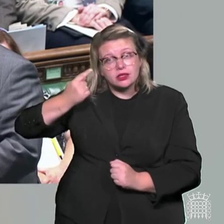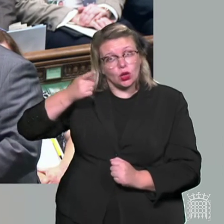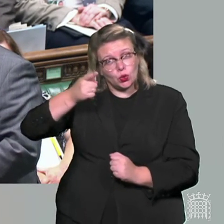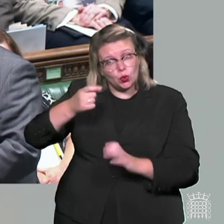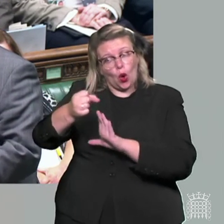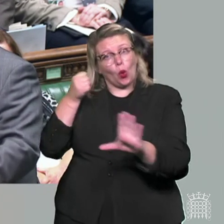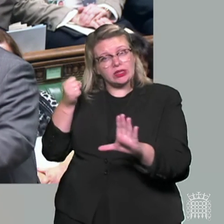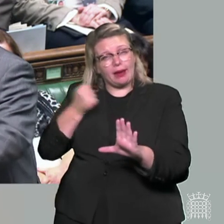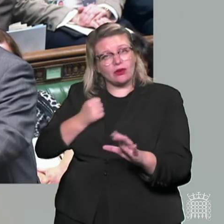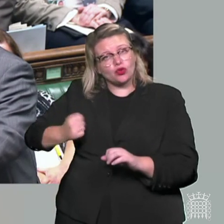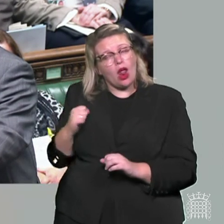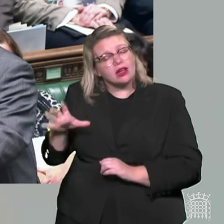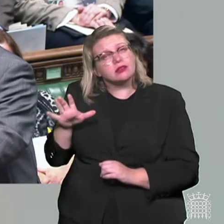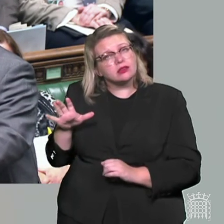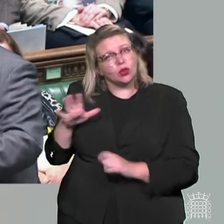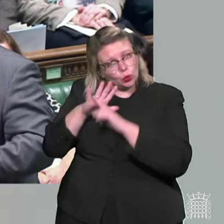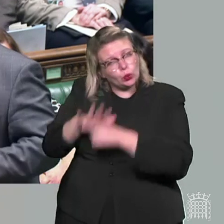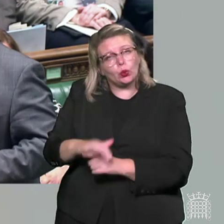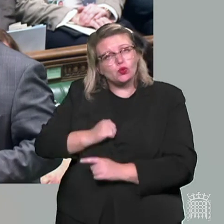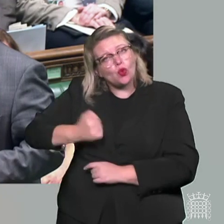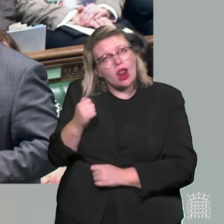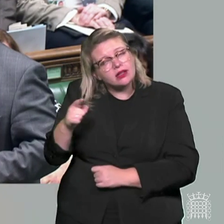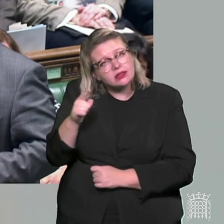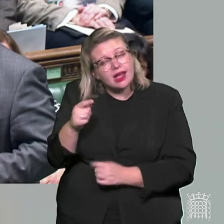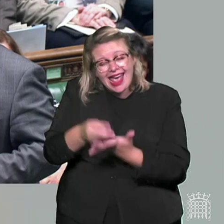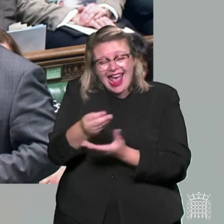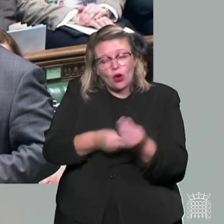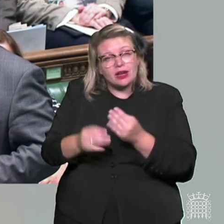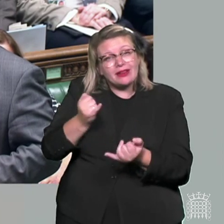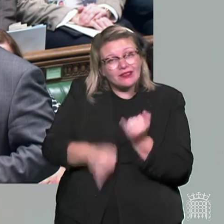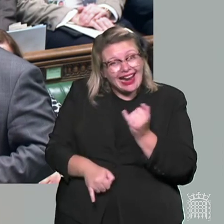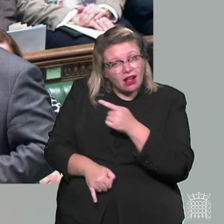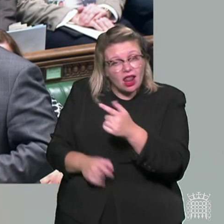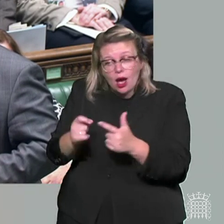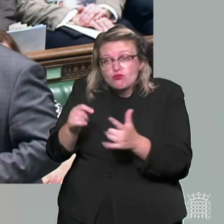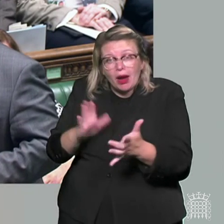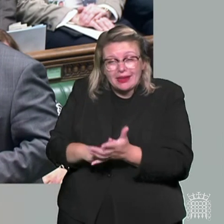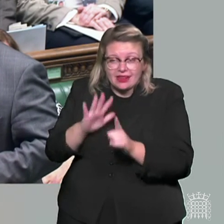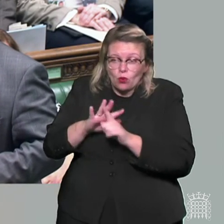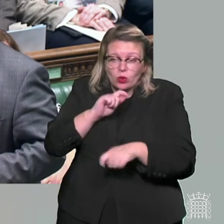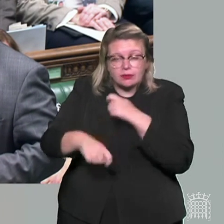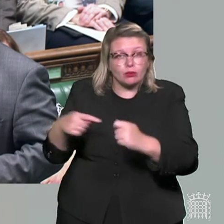The economy is failing, and this Prime Minister has driven us to the brink of a recession.